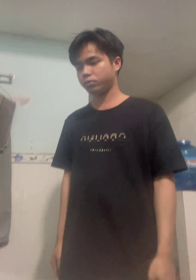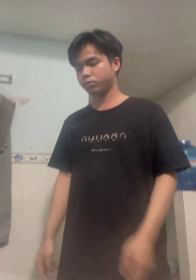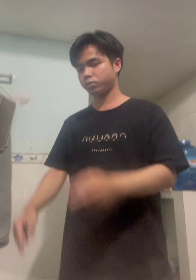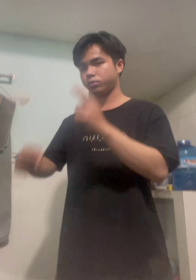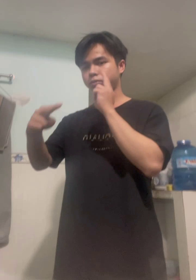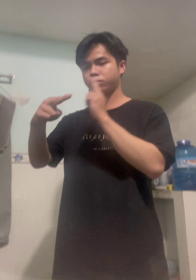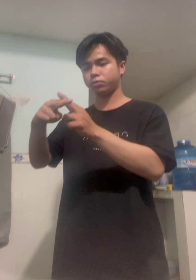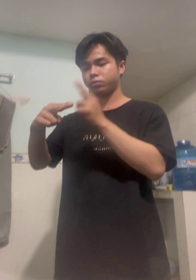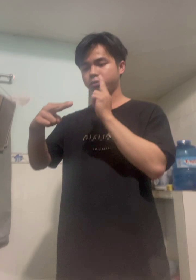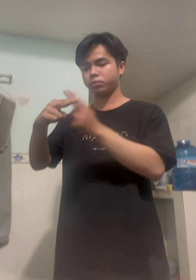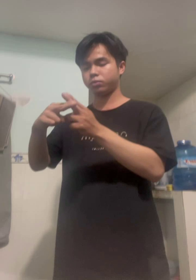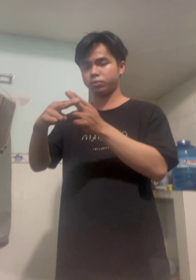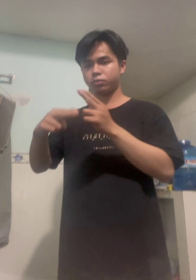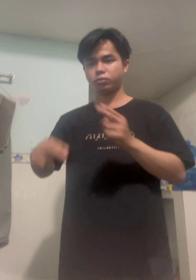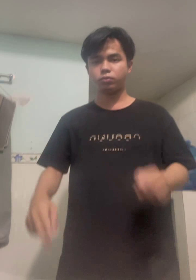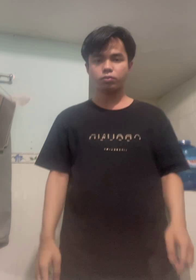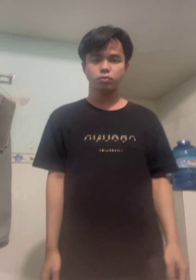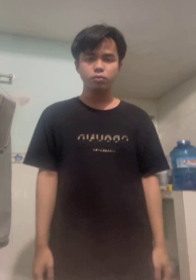yeu cau